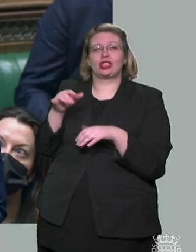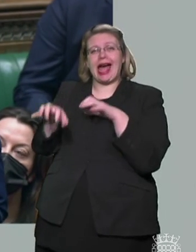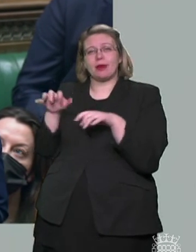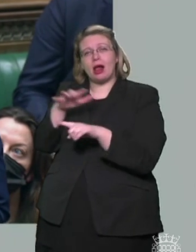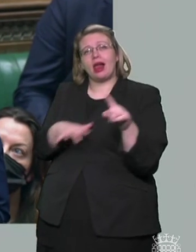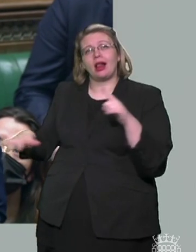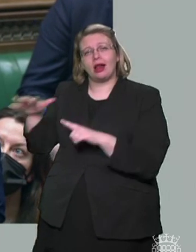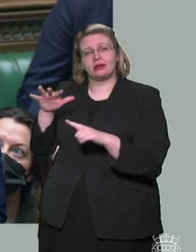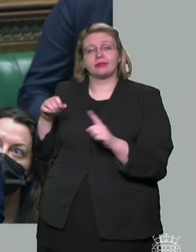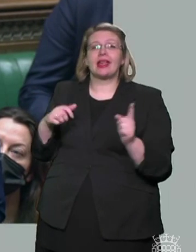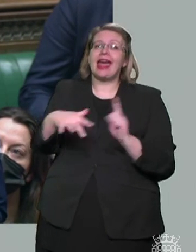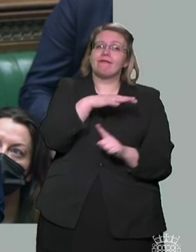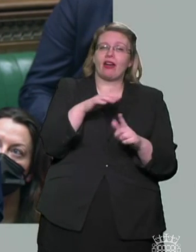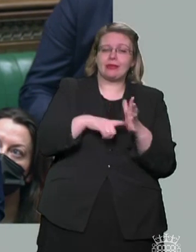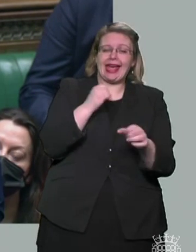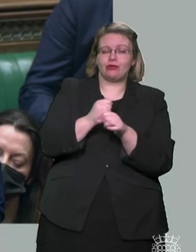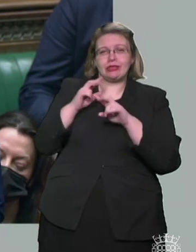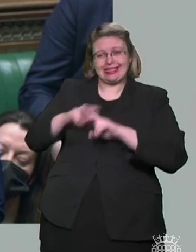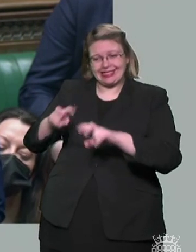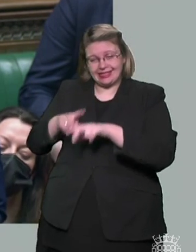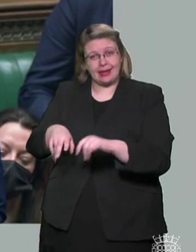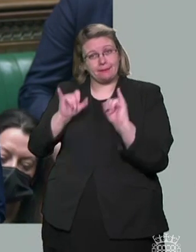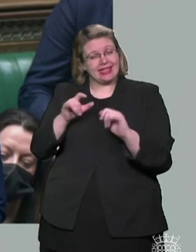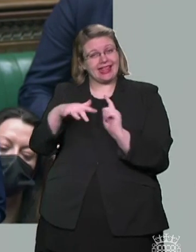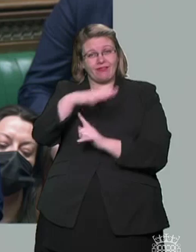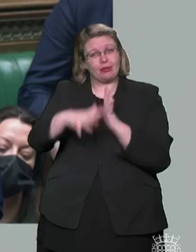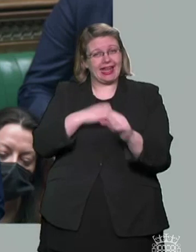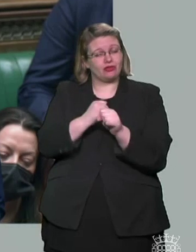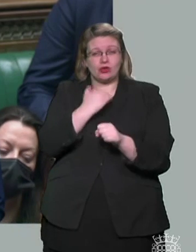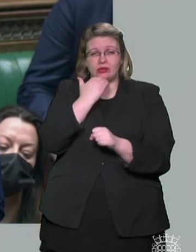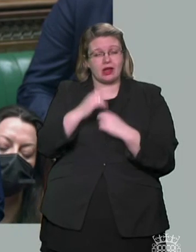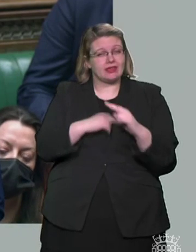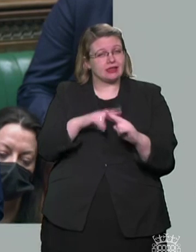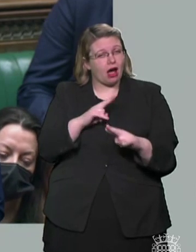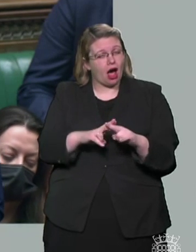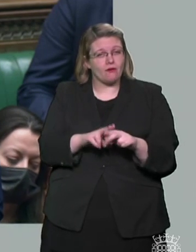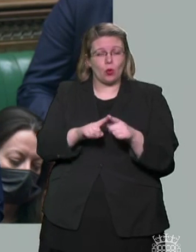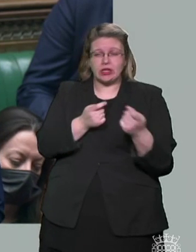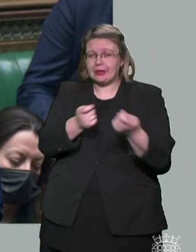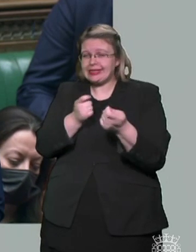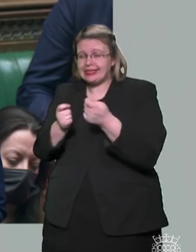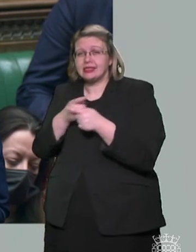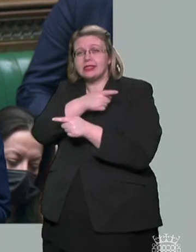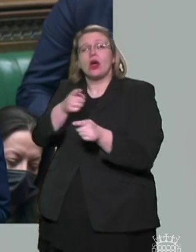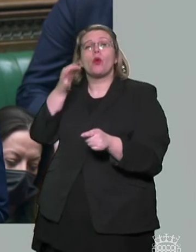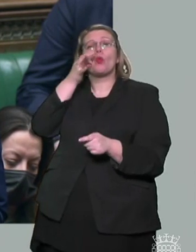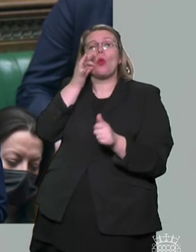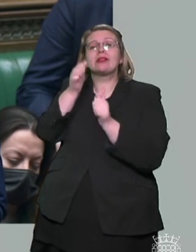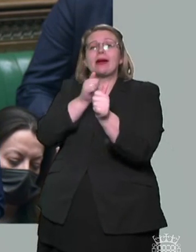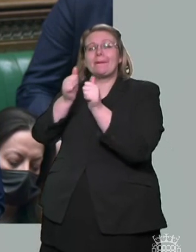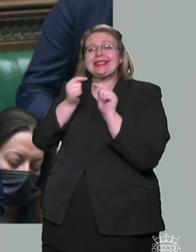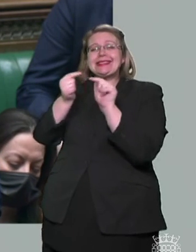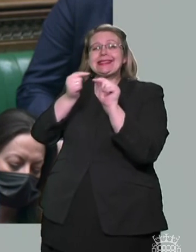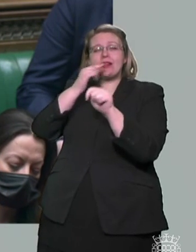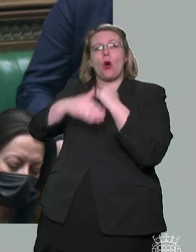The Environment Agency is investigating, but it is understaffed and underfunded while also battling water companies over sewage discharge.